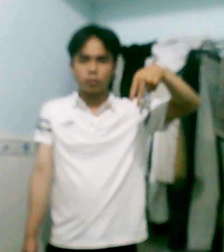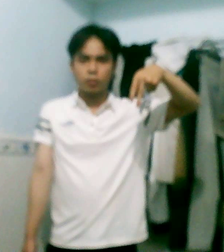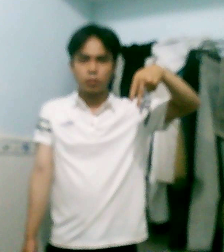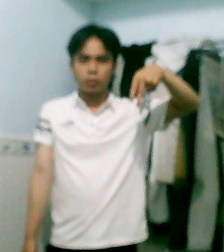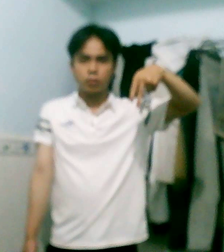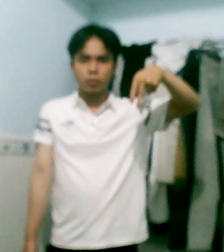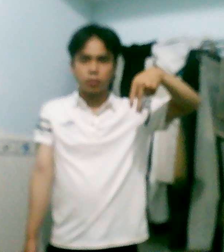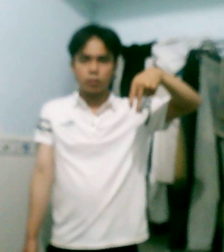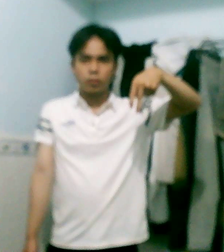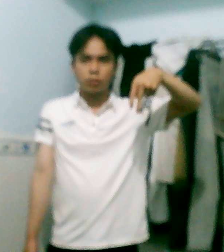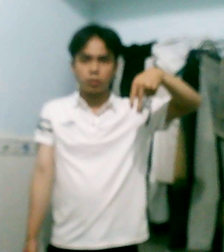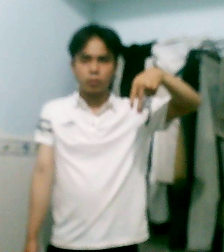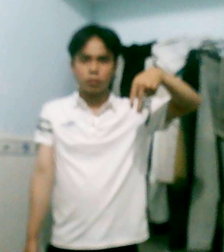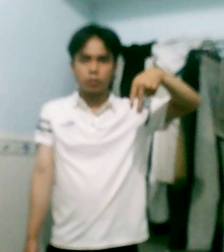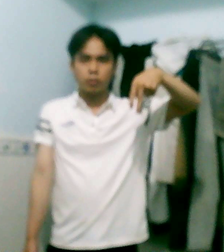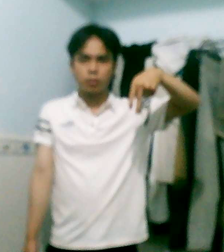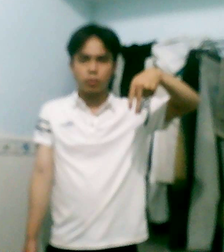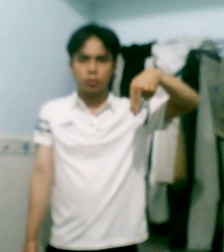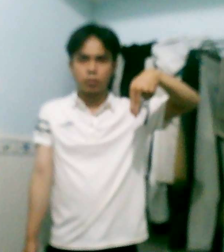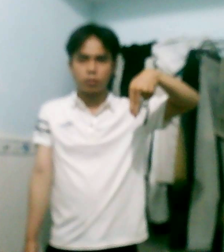n